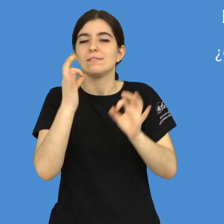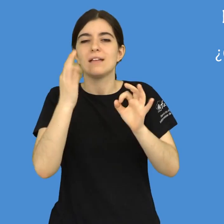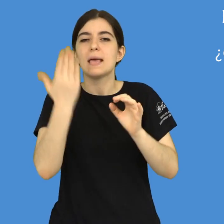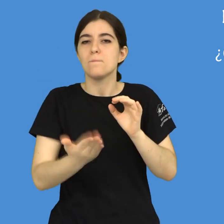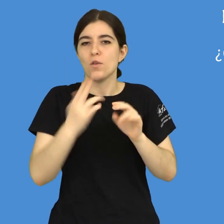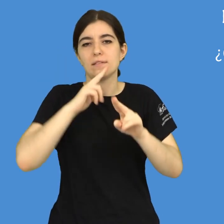importar